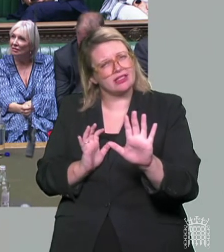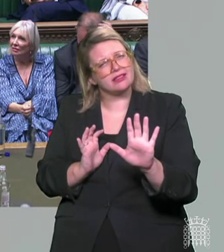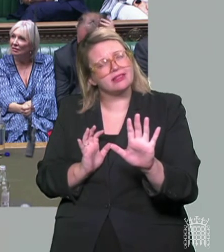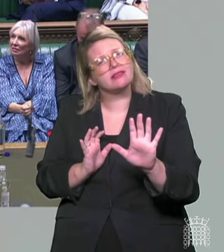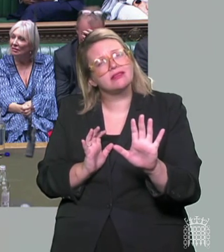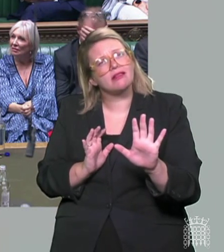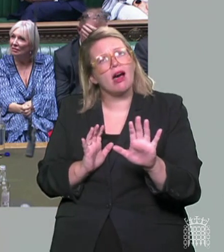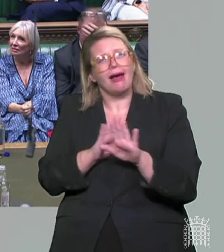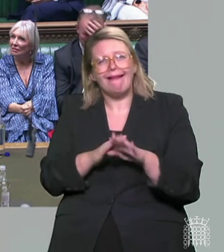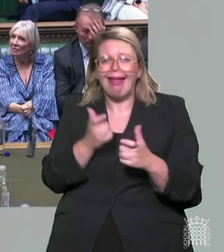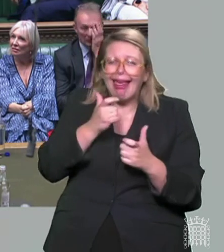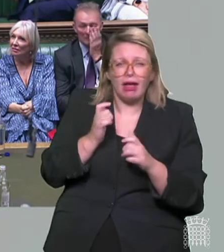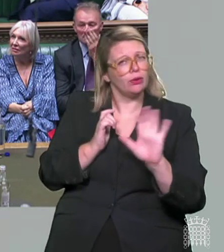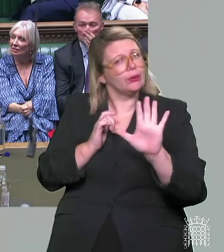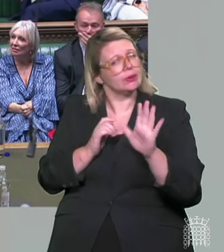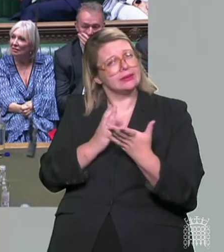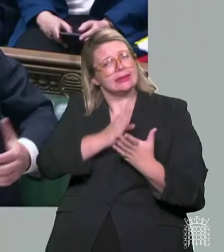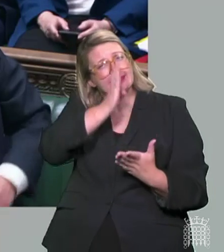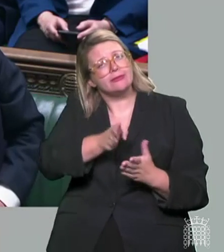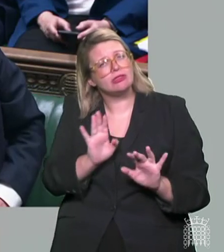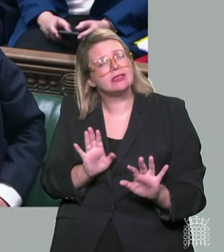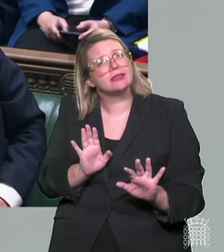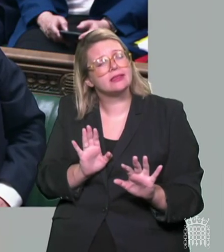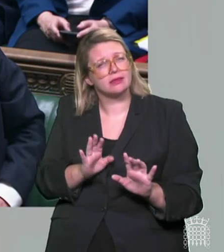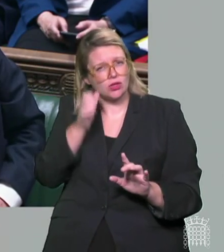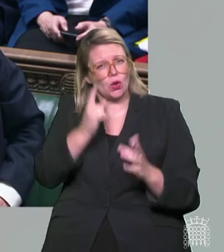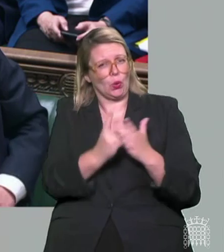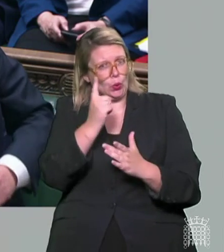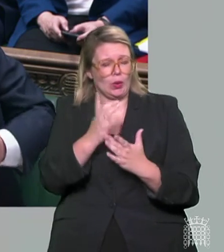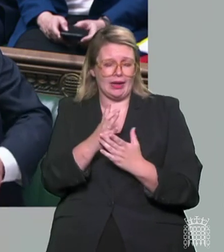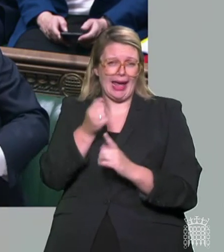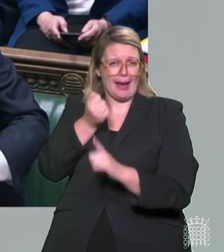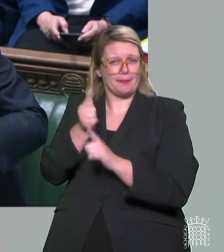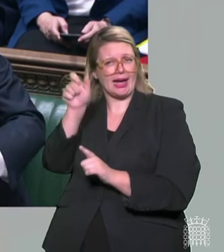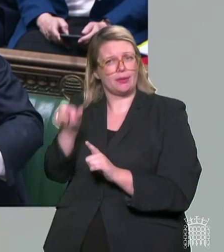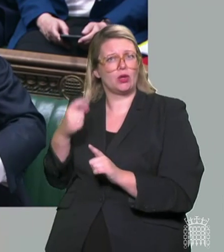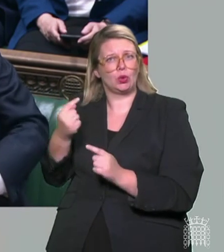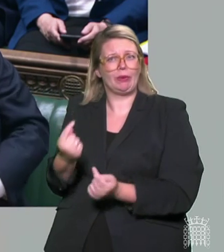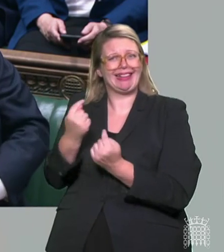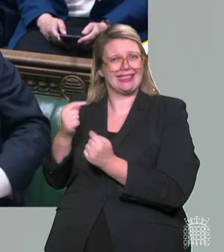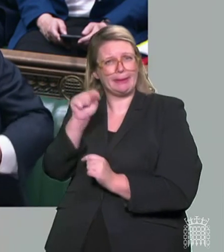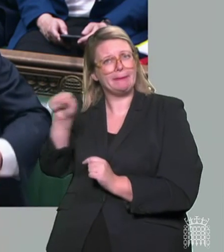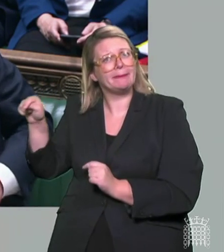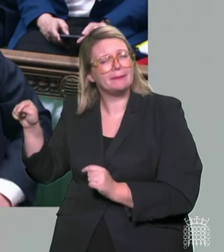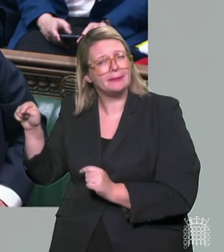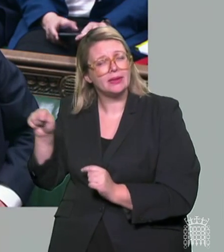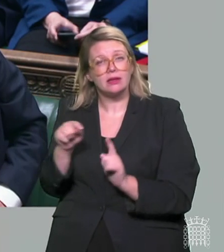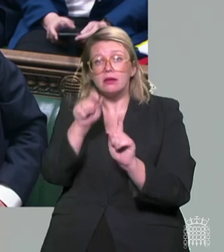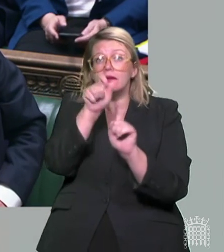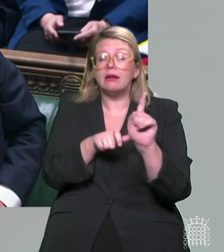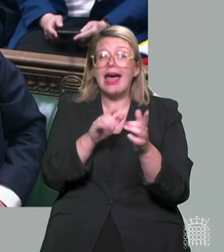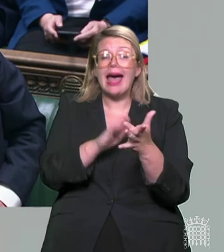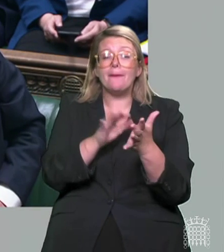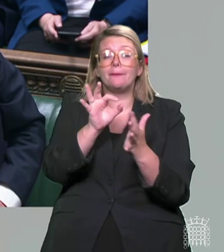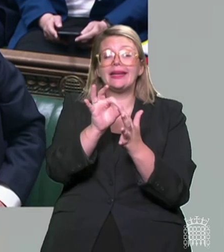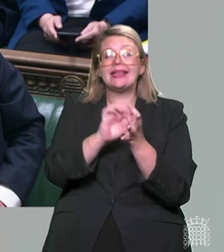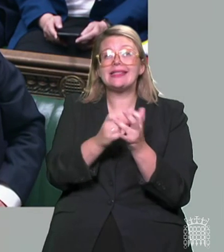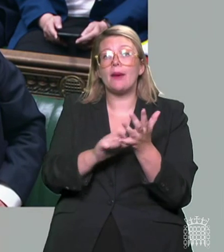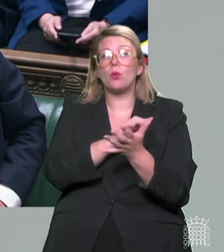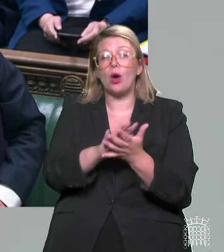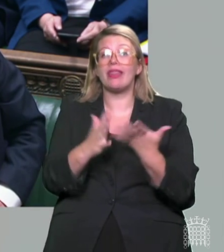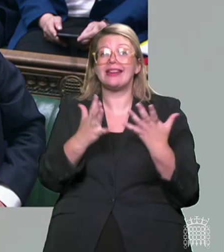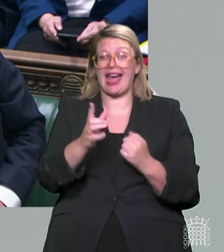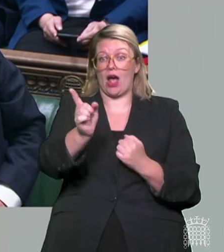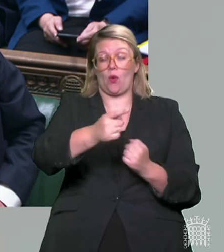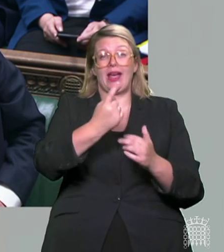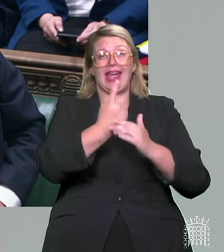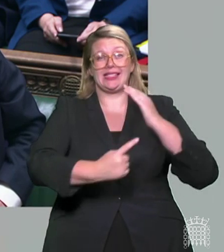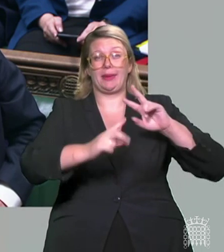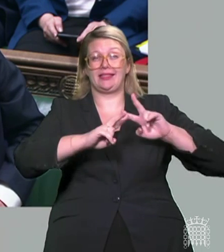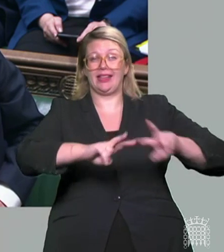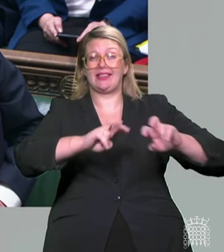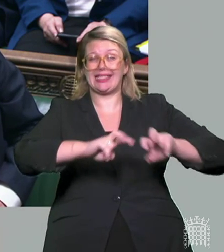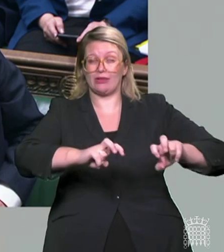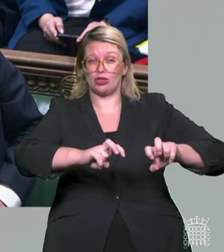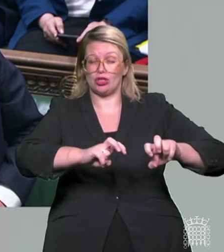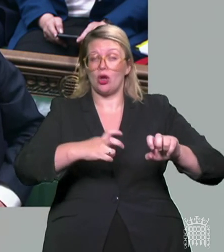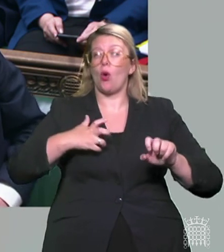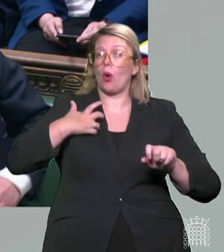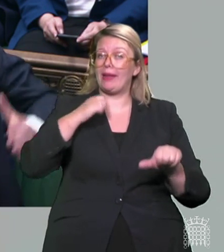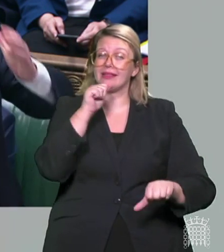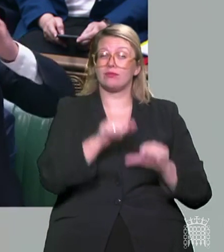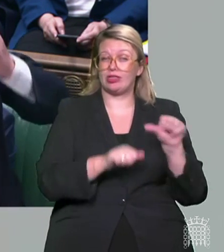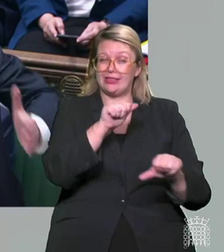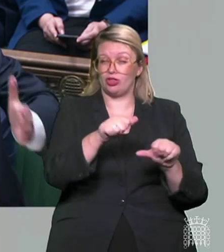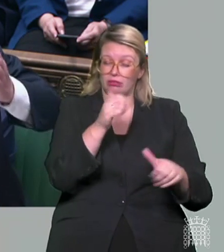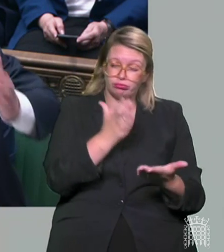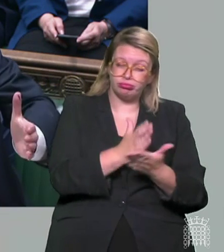I am very sorry for the impact it has had on the victims, but the individual in question, the right honourable Member for Tamworth , is now subject to an independent complaints and grievance procedure.